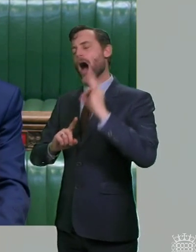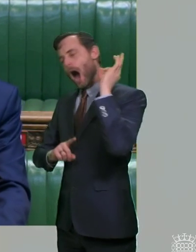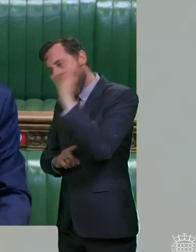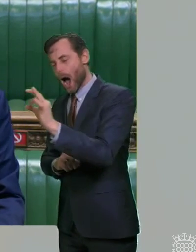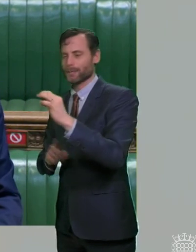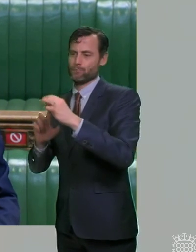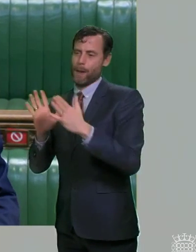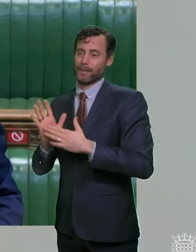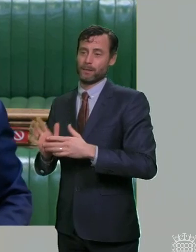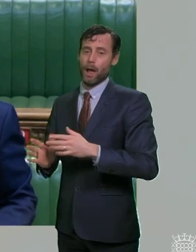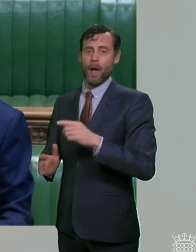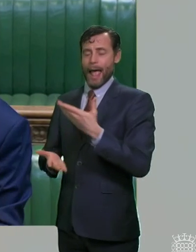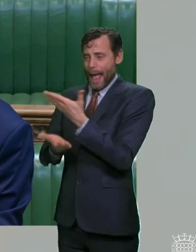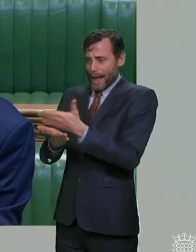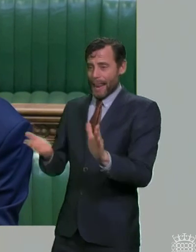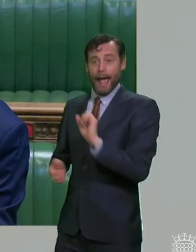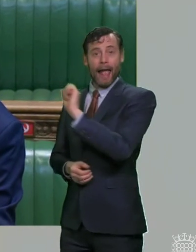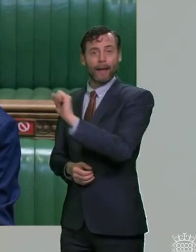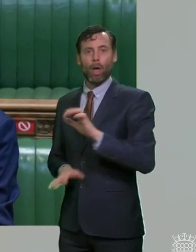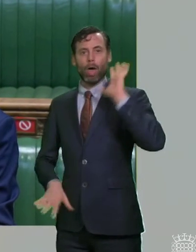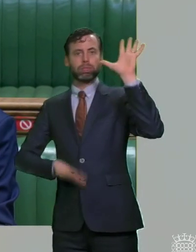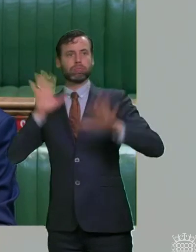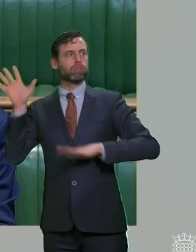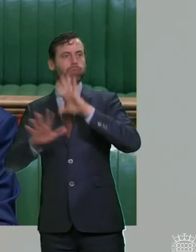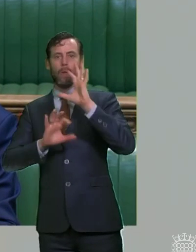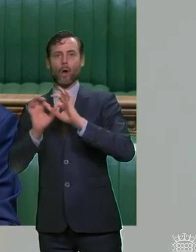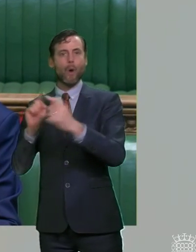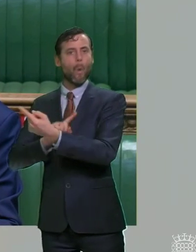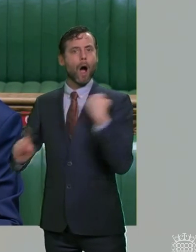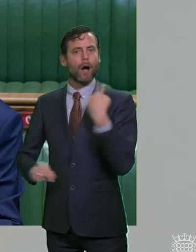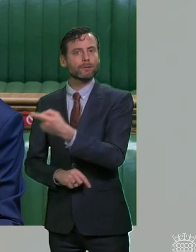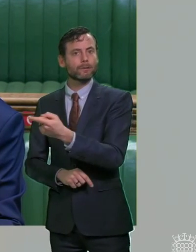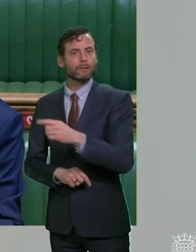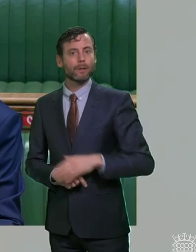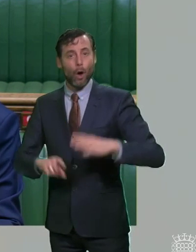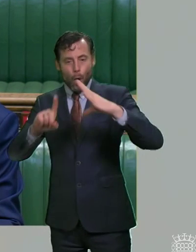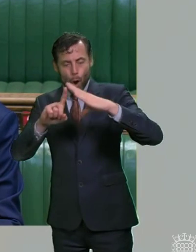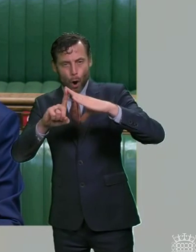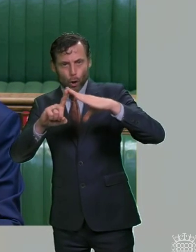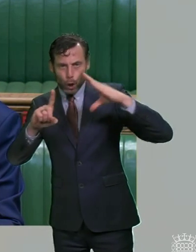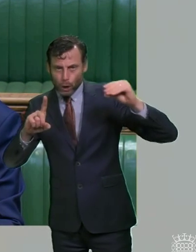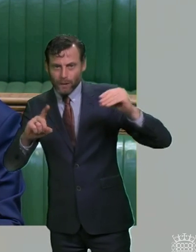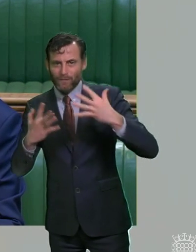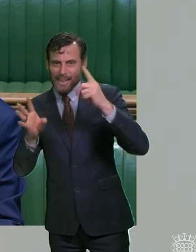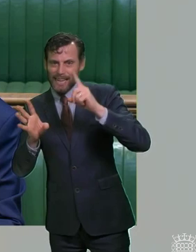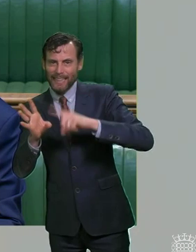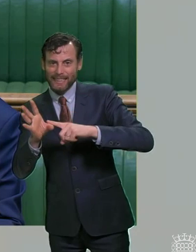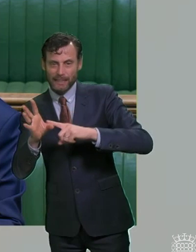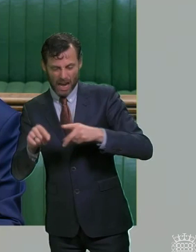The truth is this. The Government spent a decade weakening the foundations of our economy and our country.